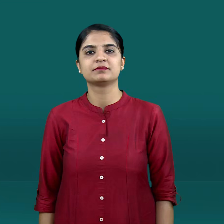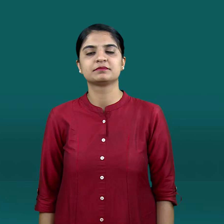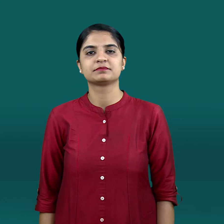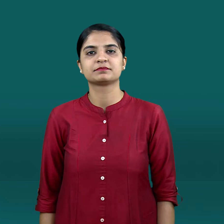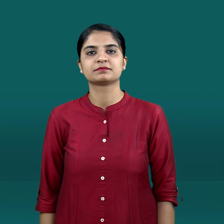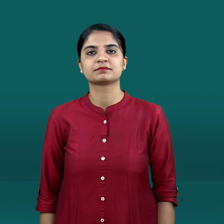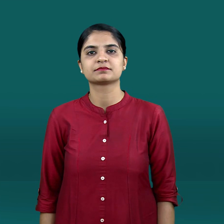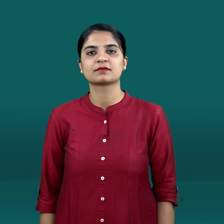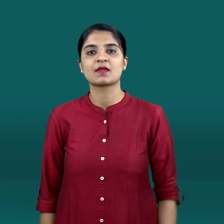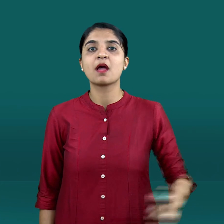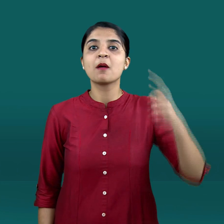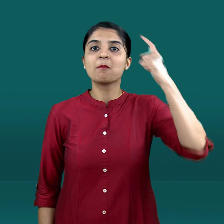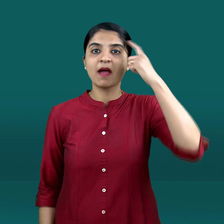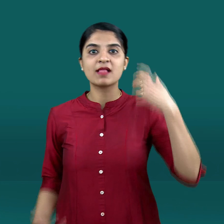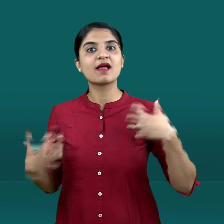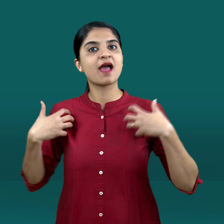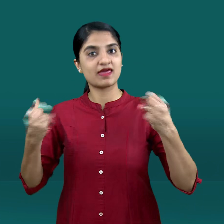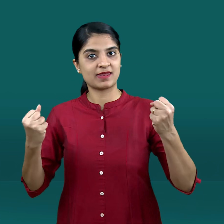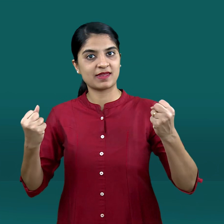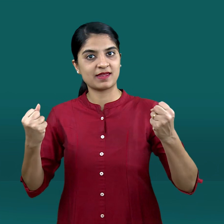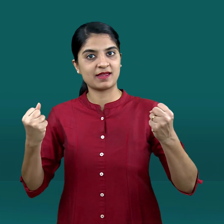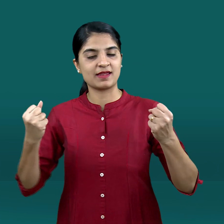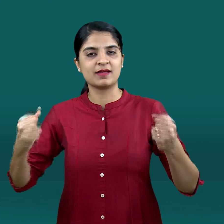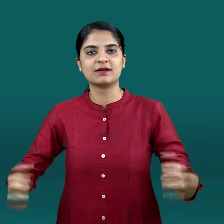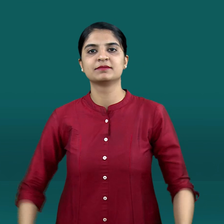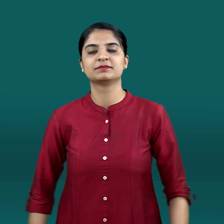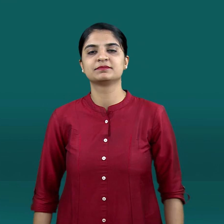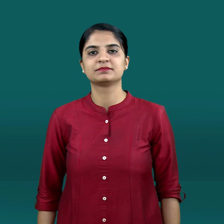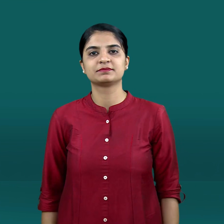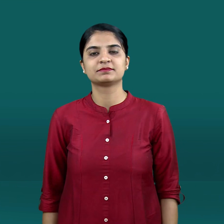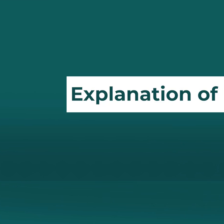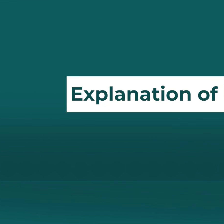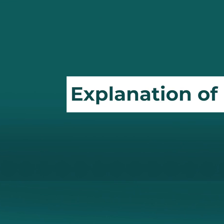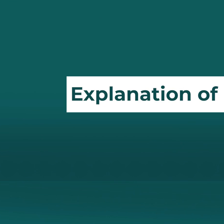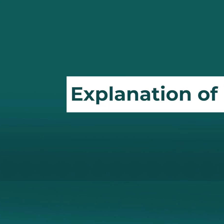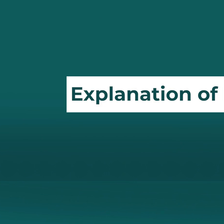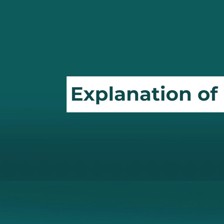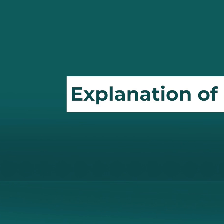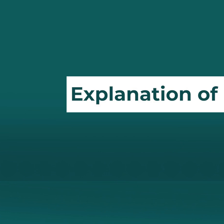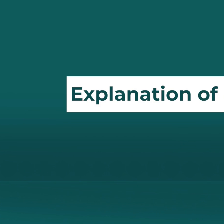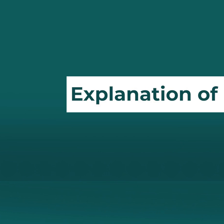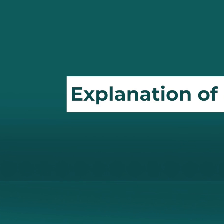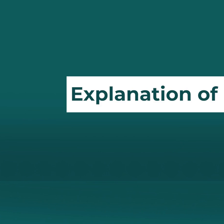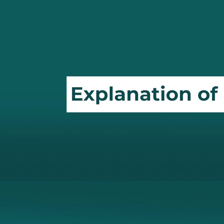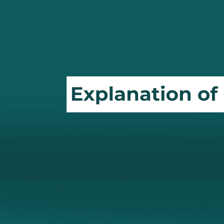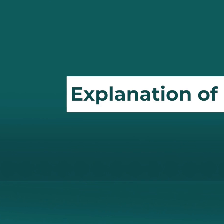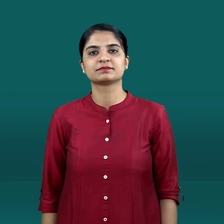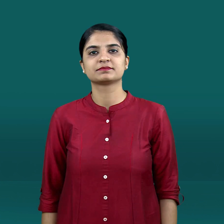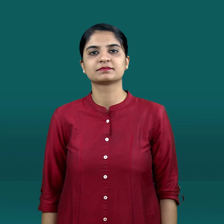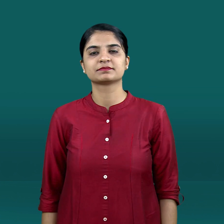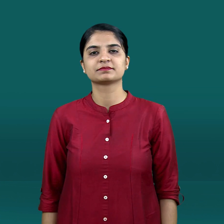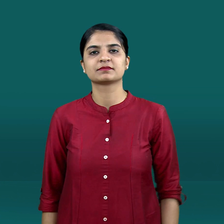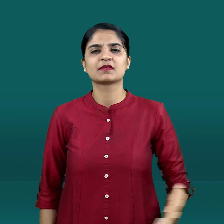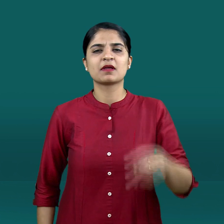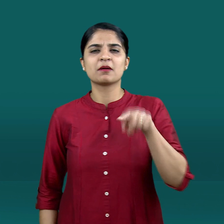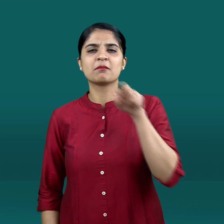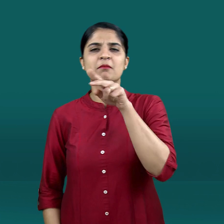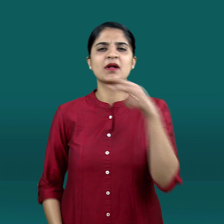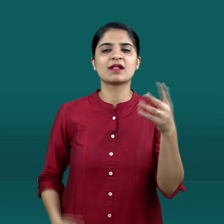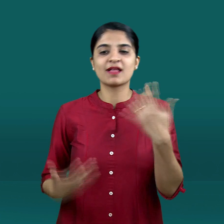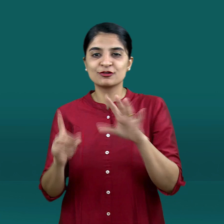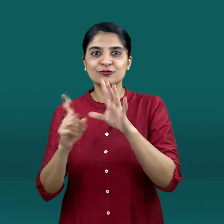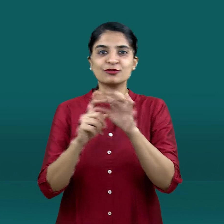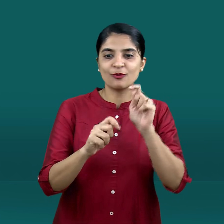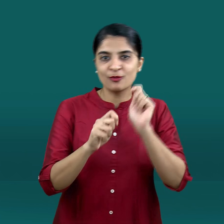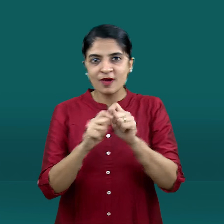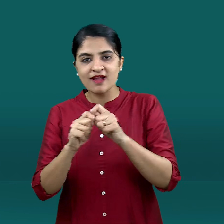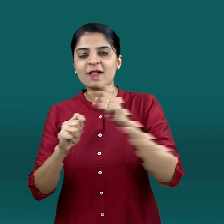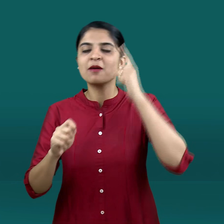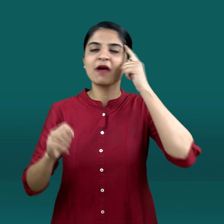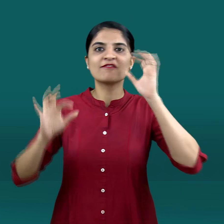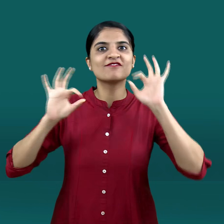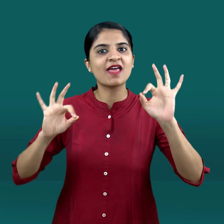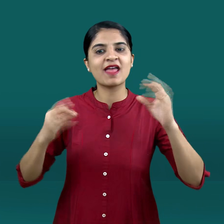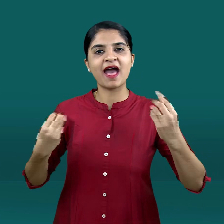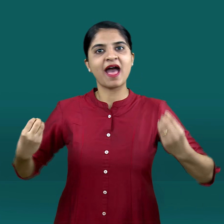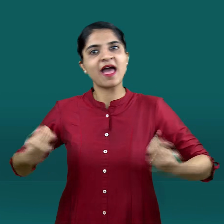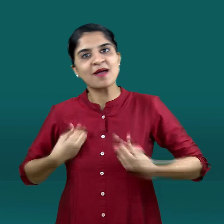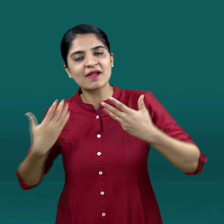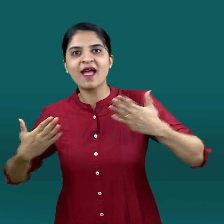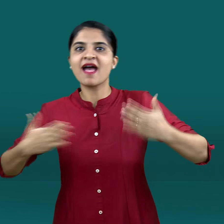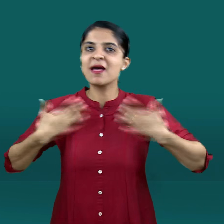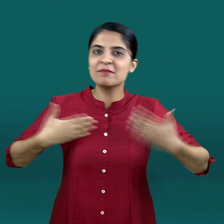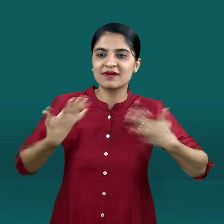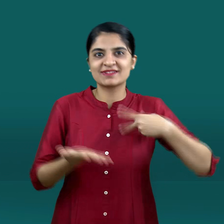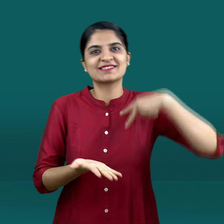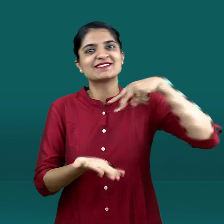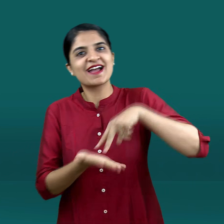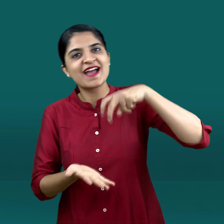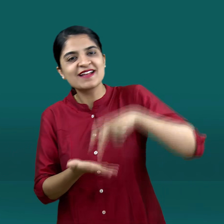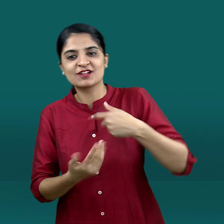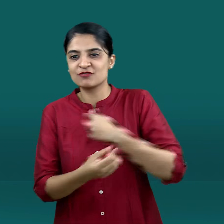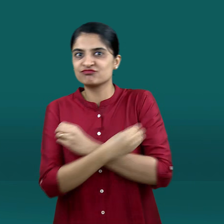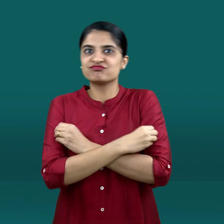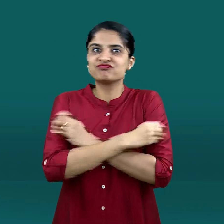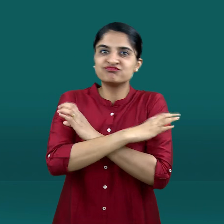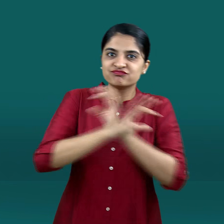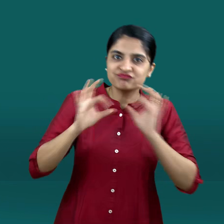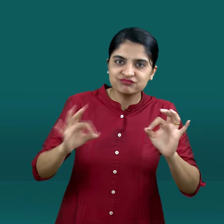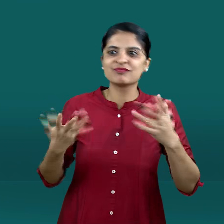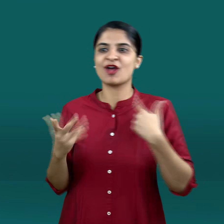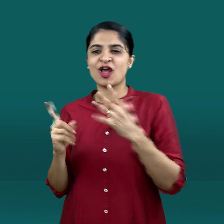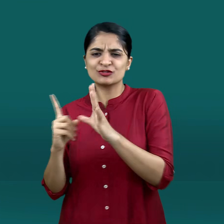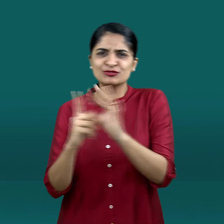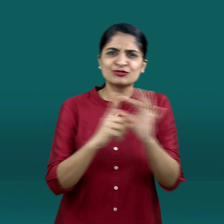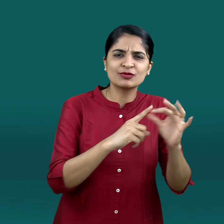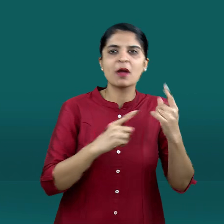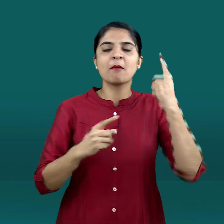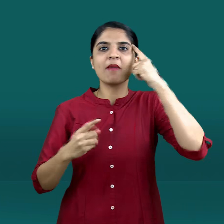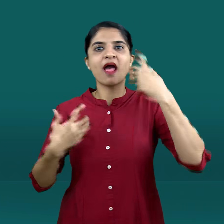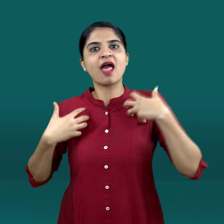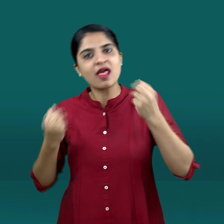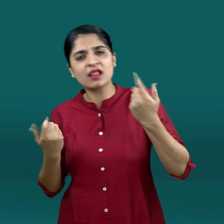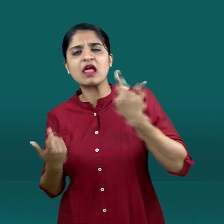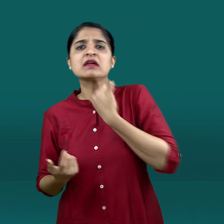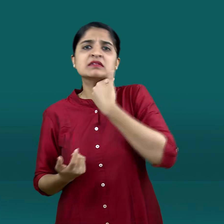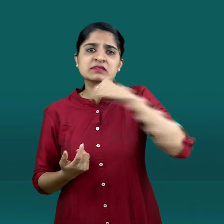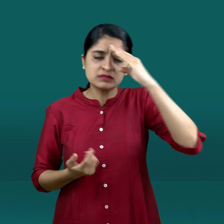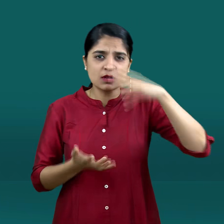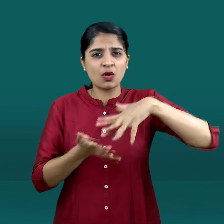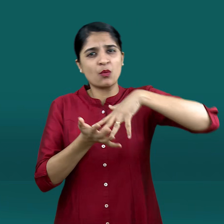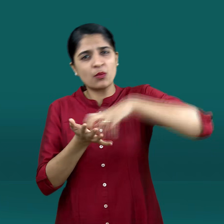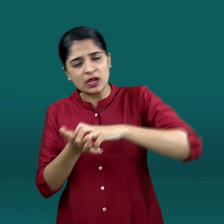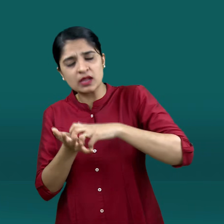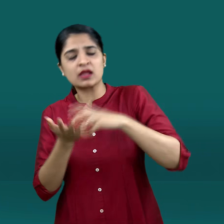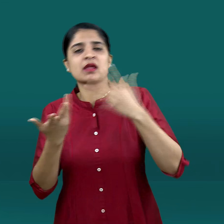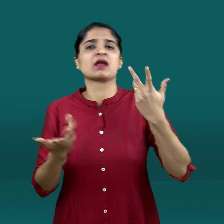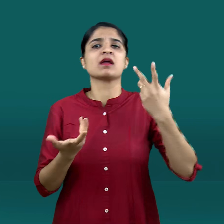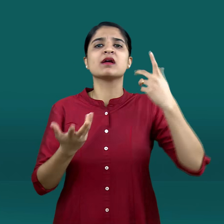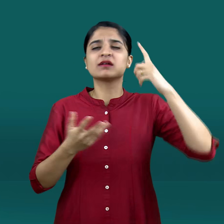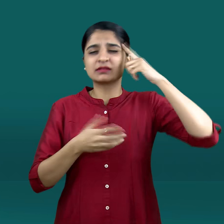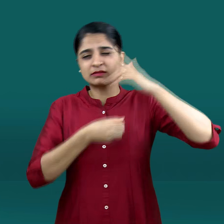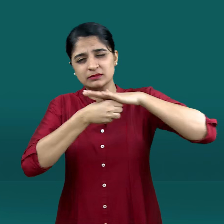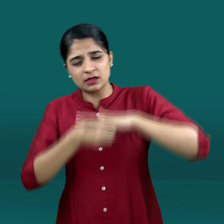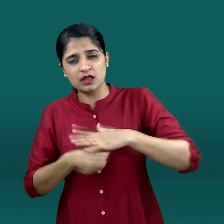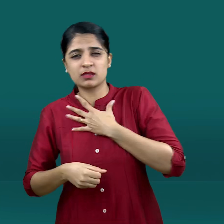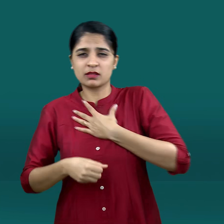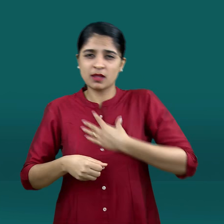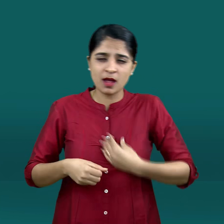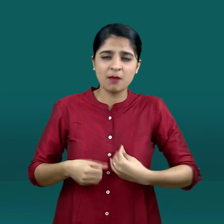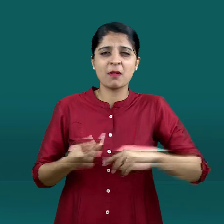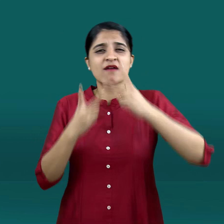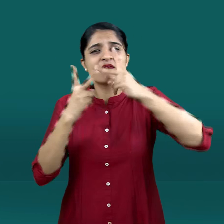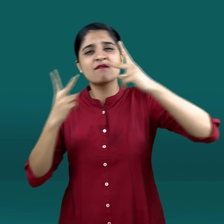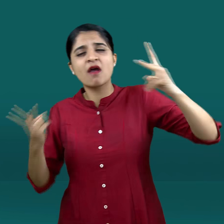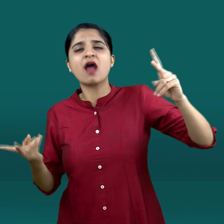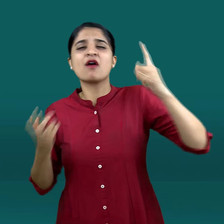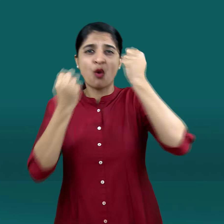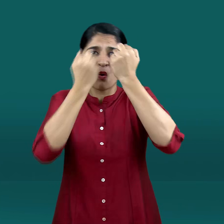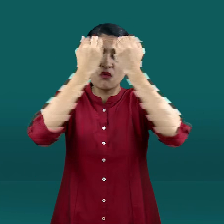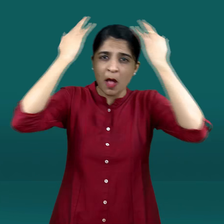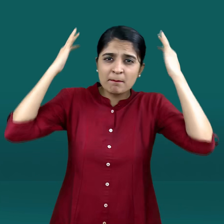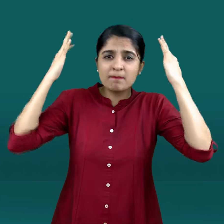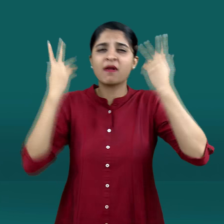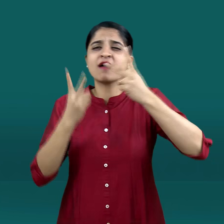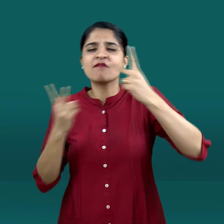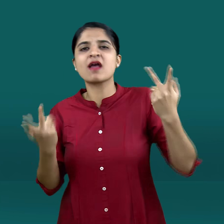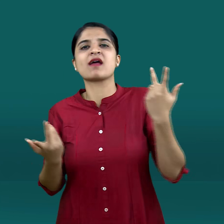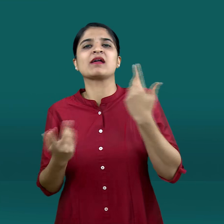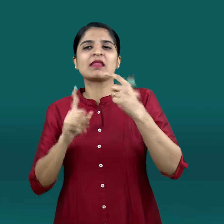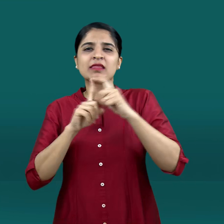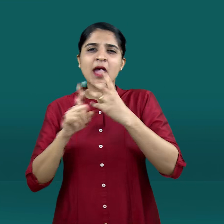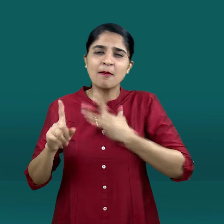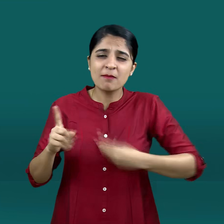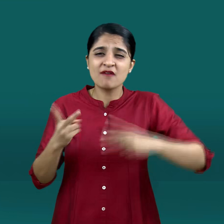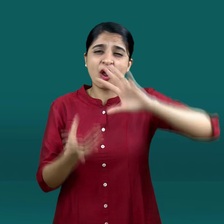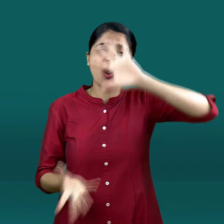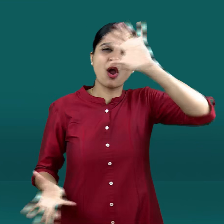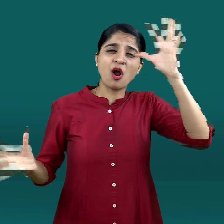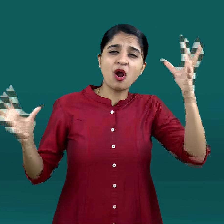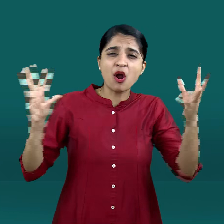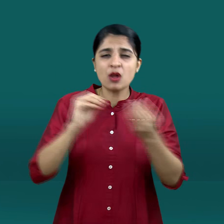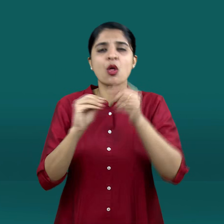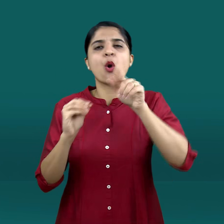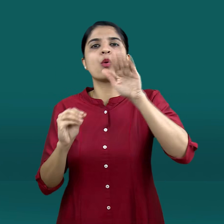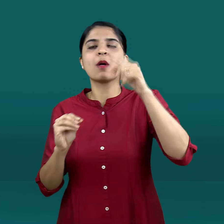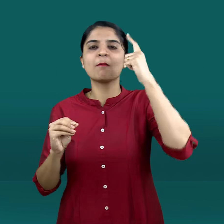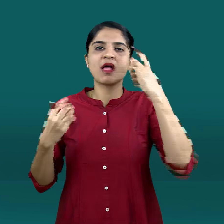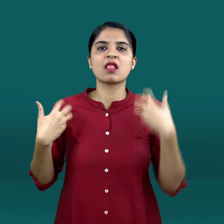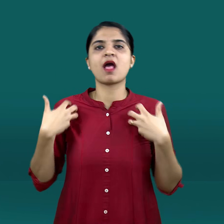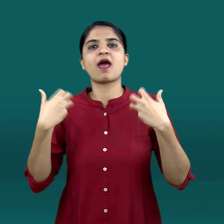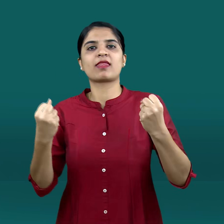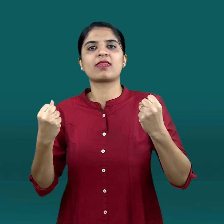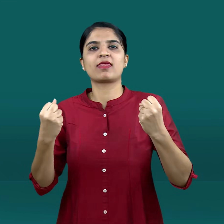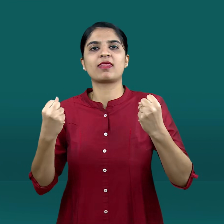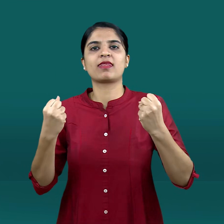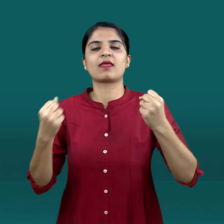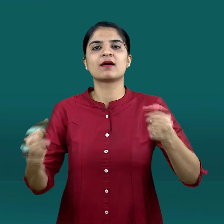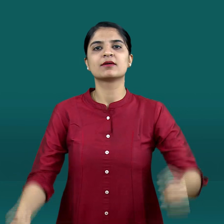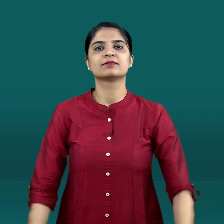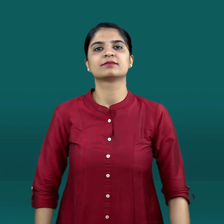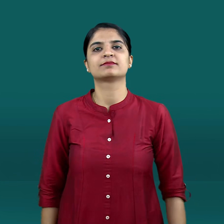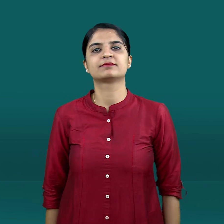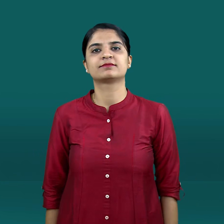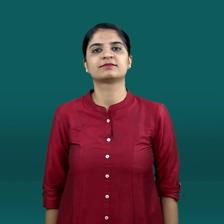Mental Health